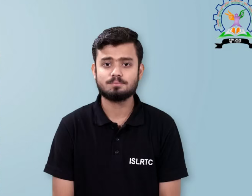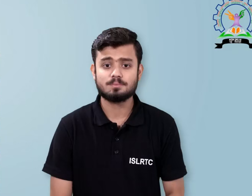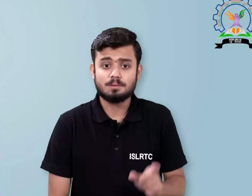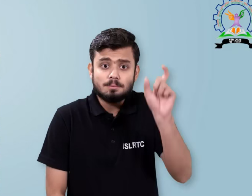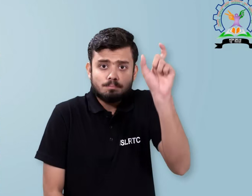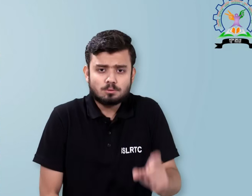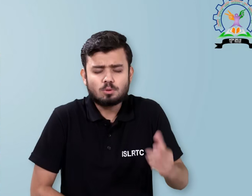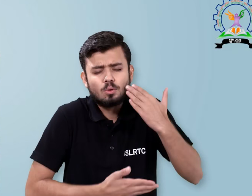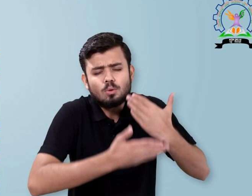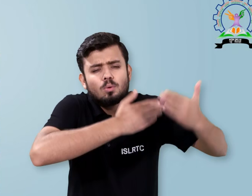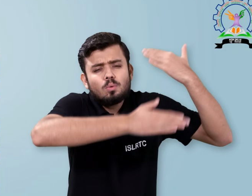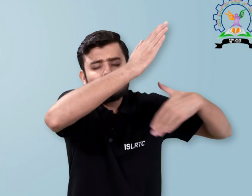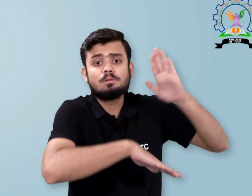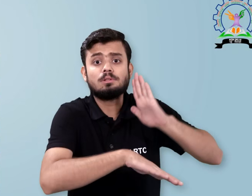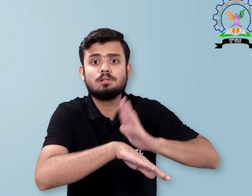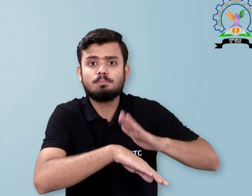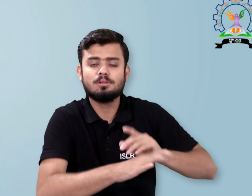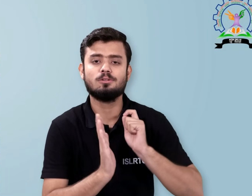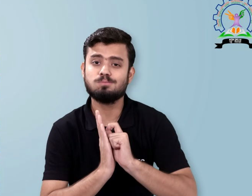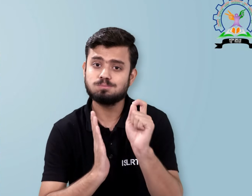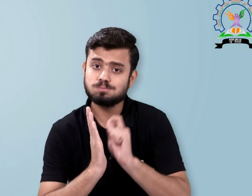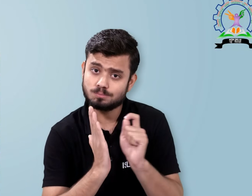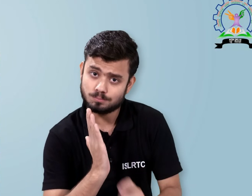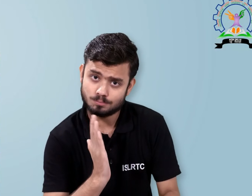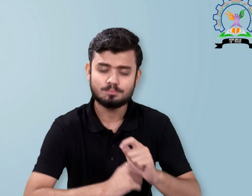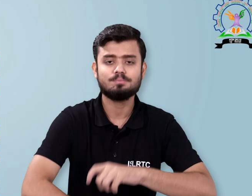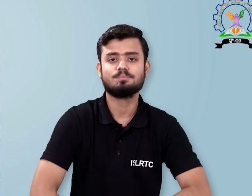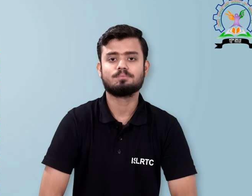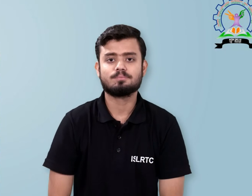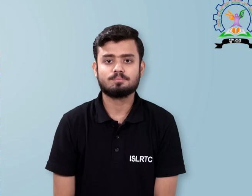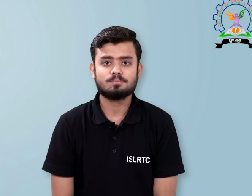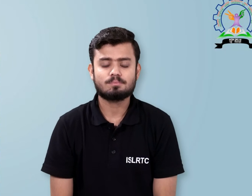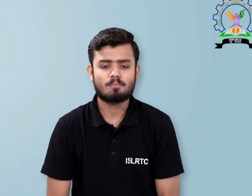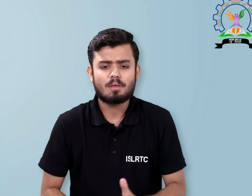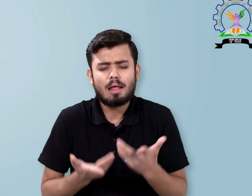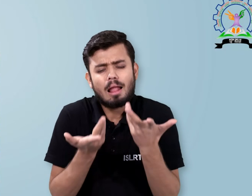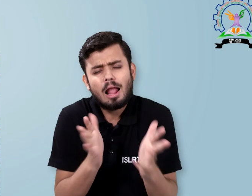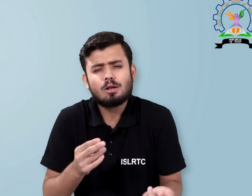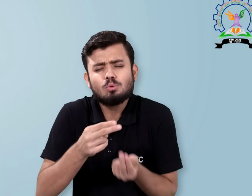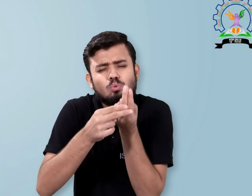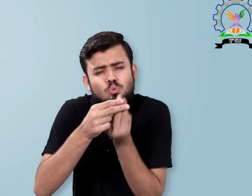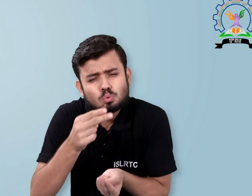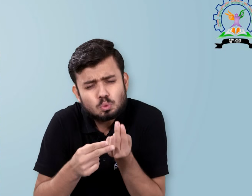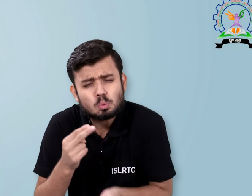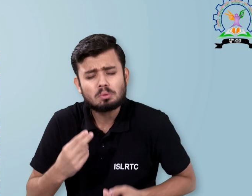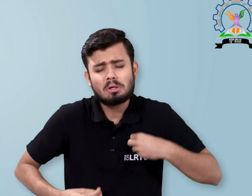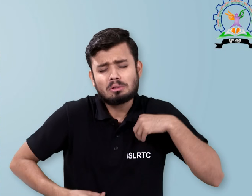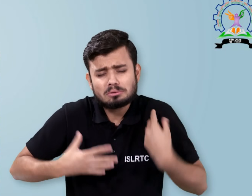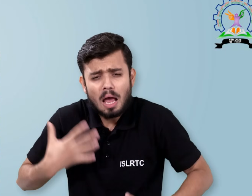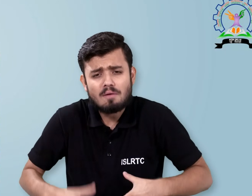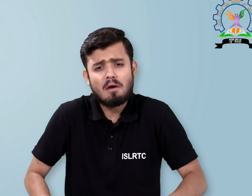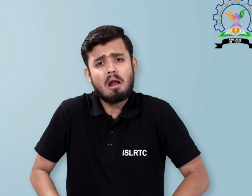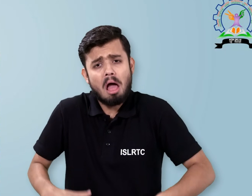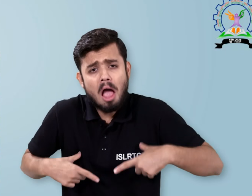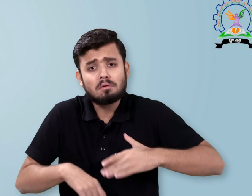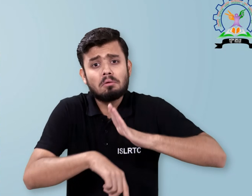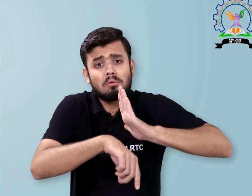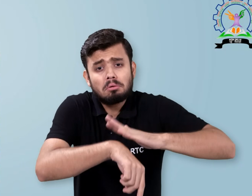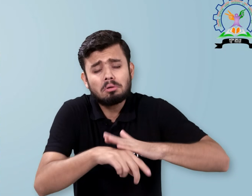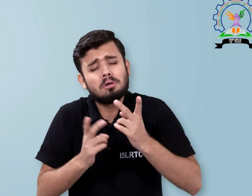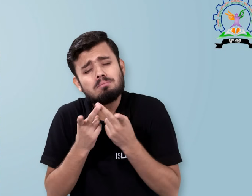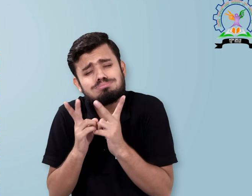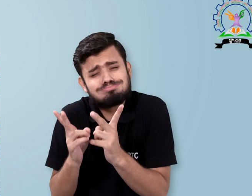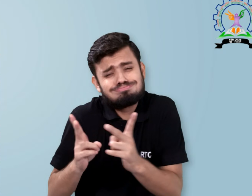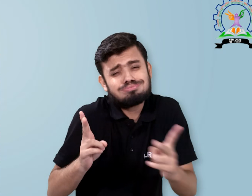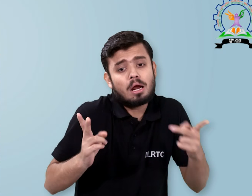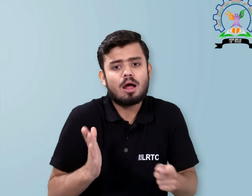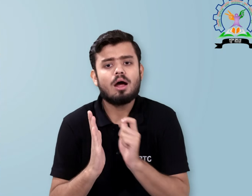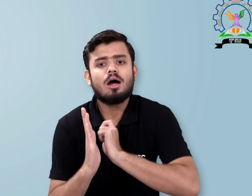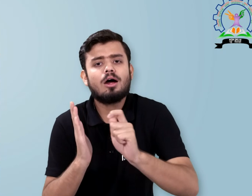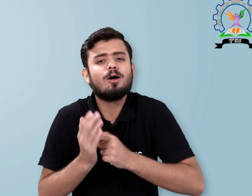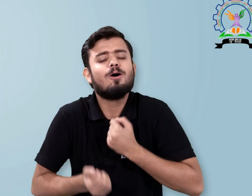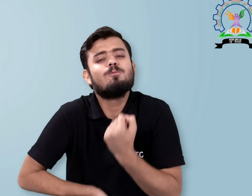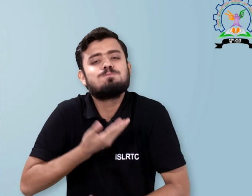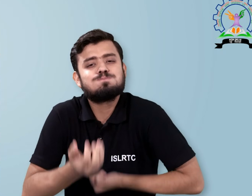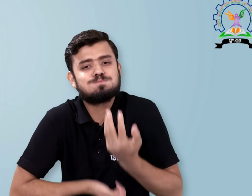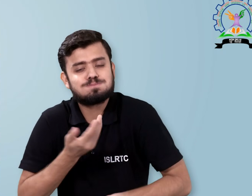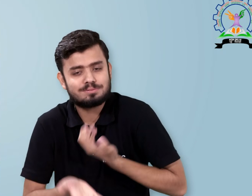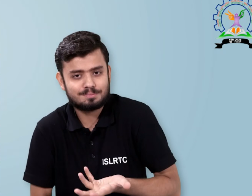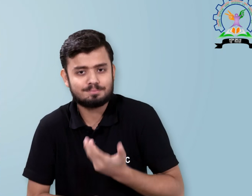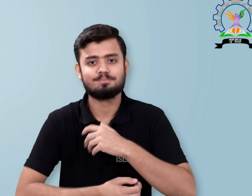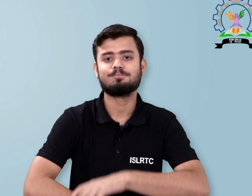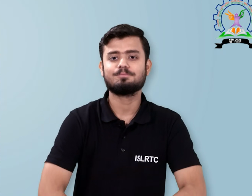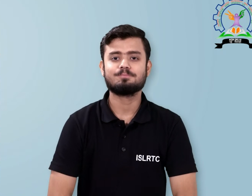Memoir A memoir is a type of nonfiction writing that focuses on the author's personal experiences and memories.